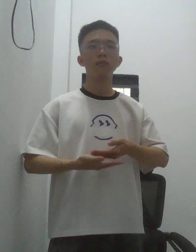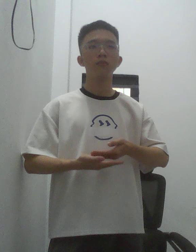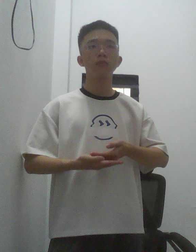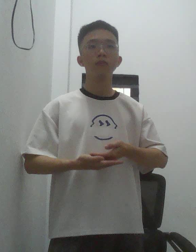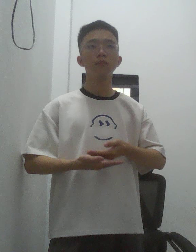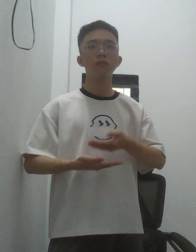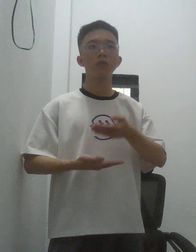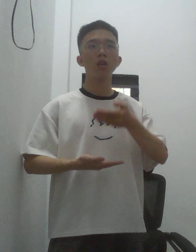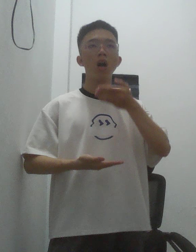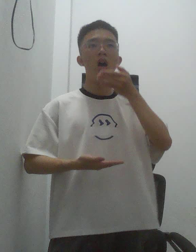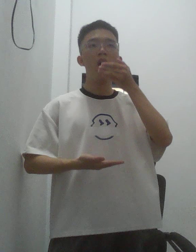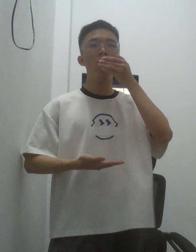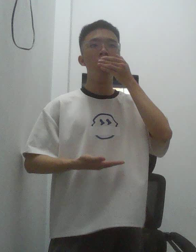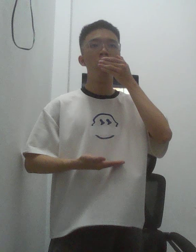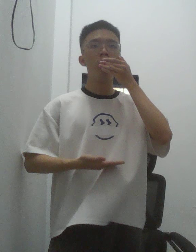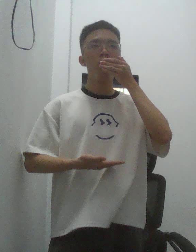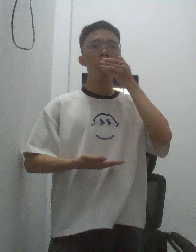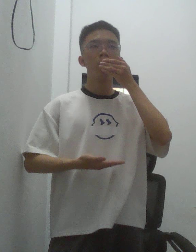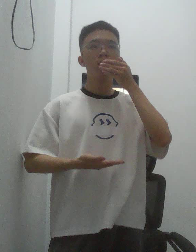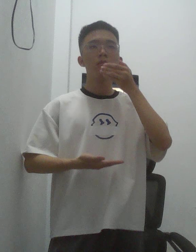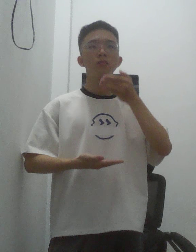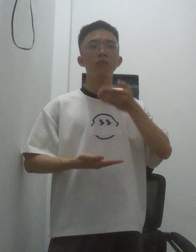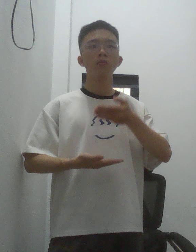sup